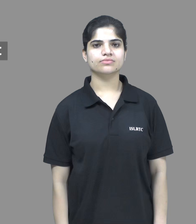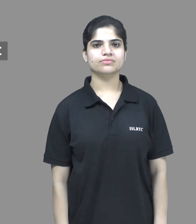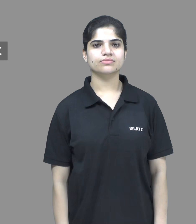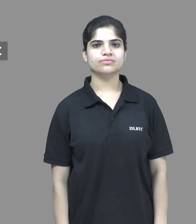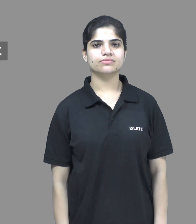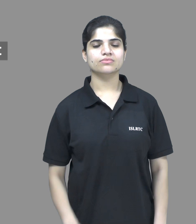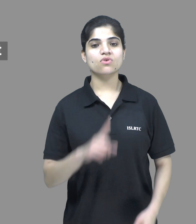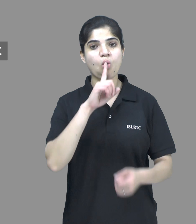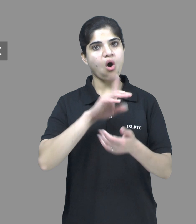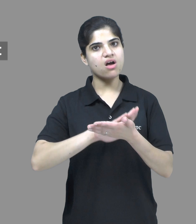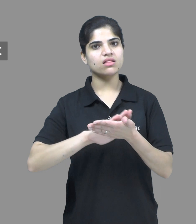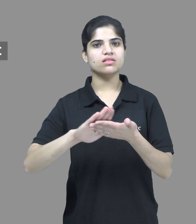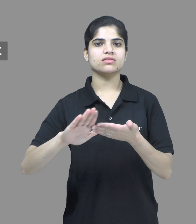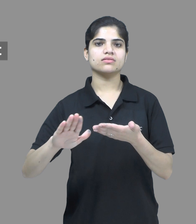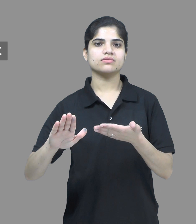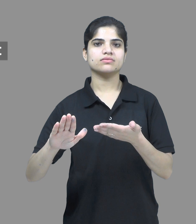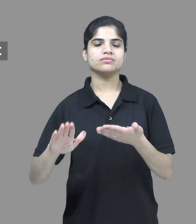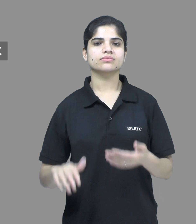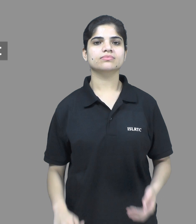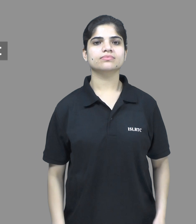Honest